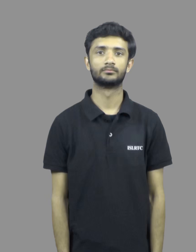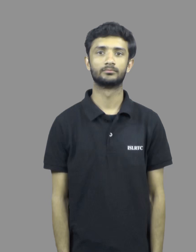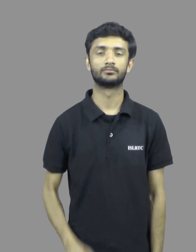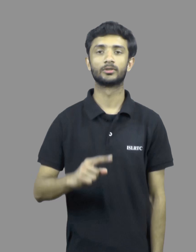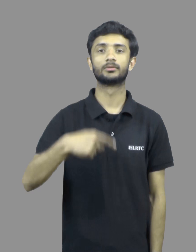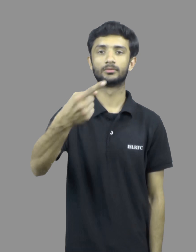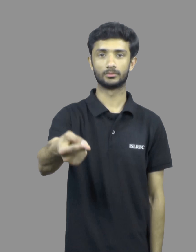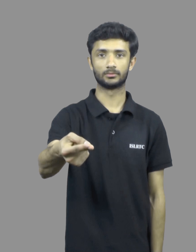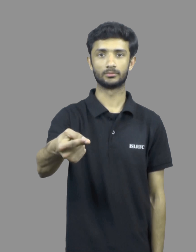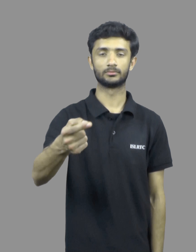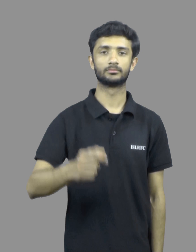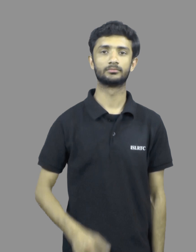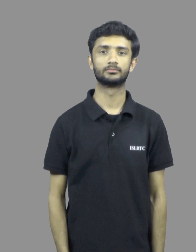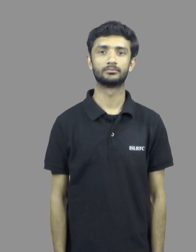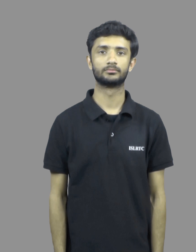Next